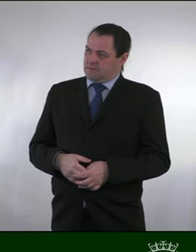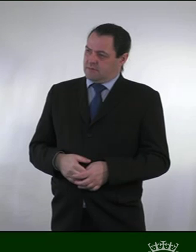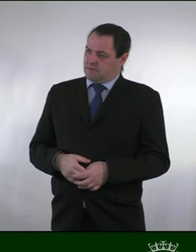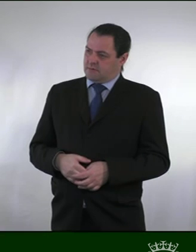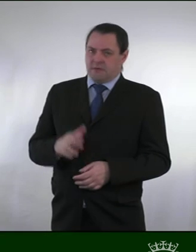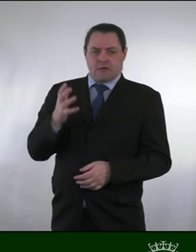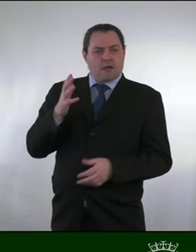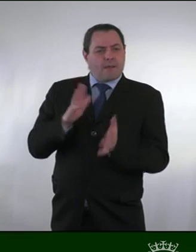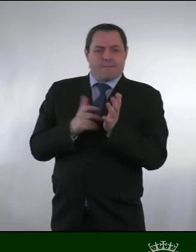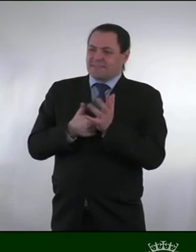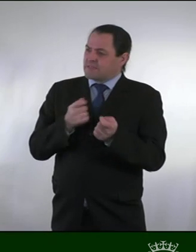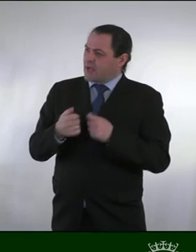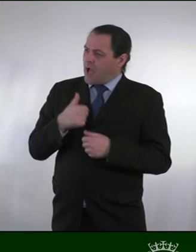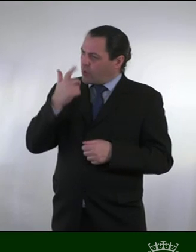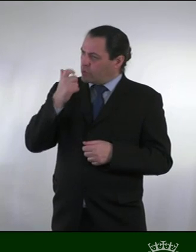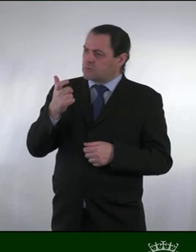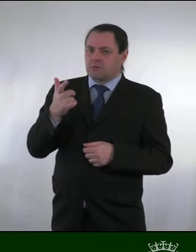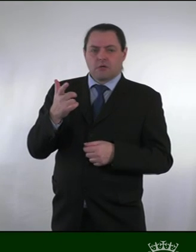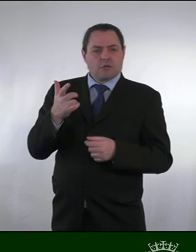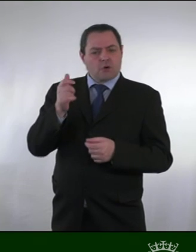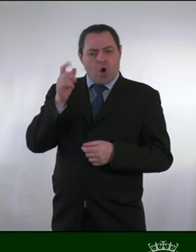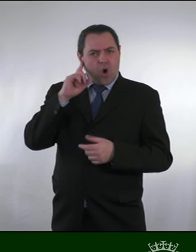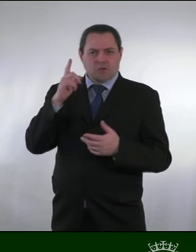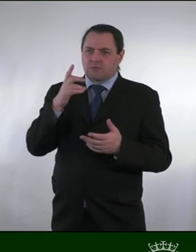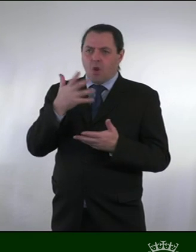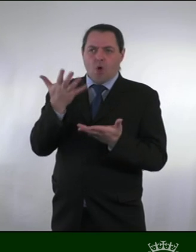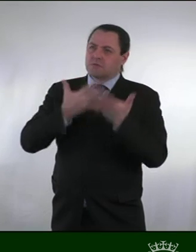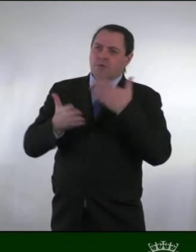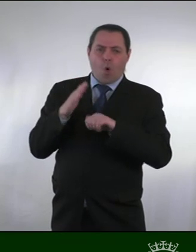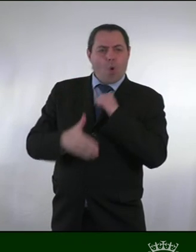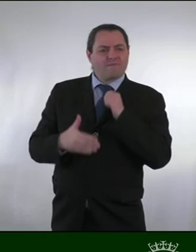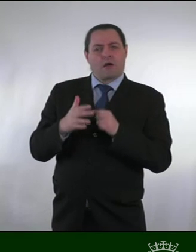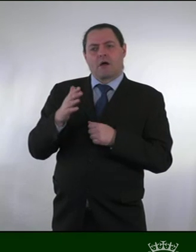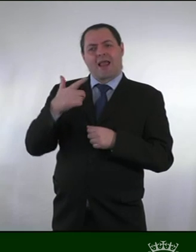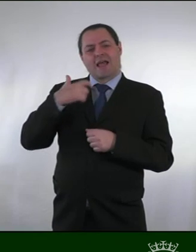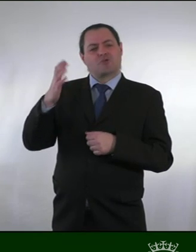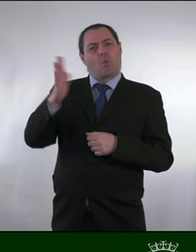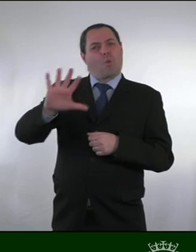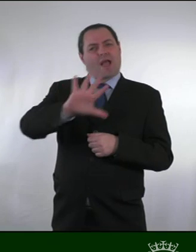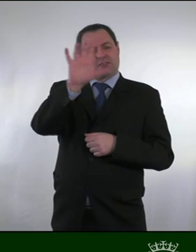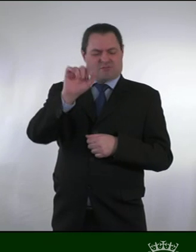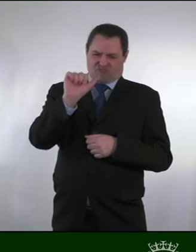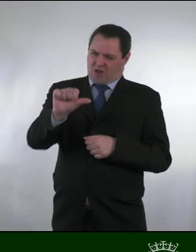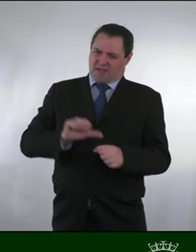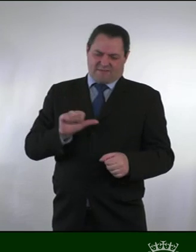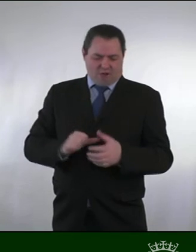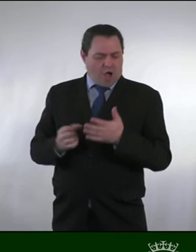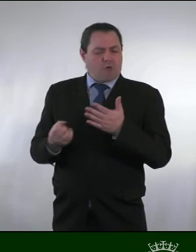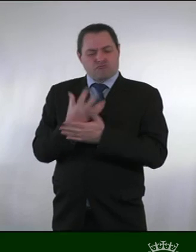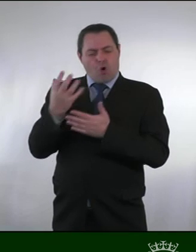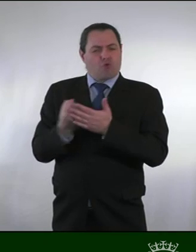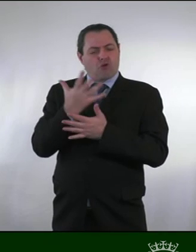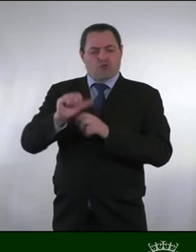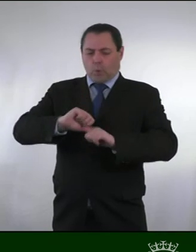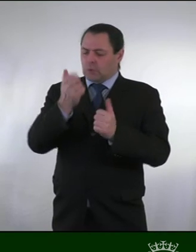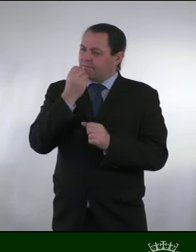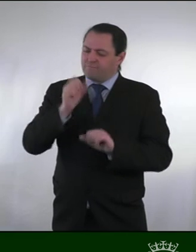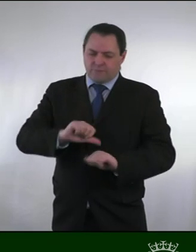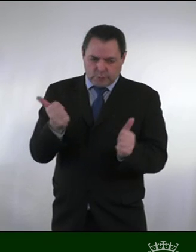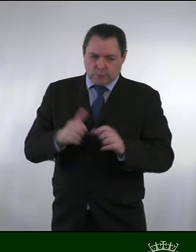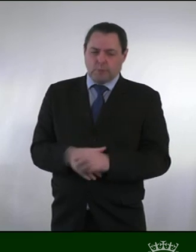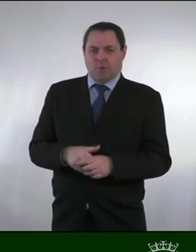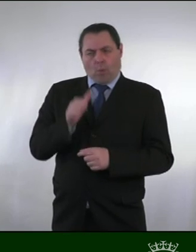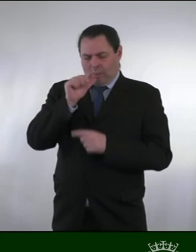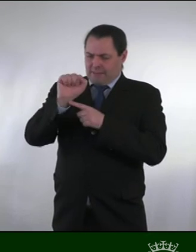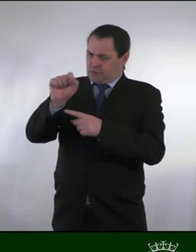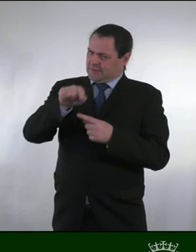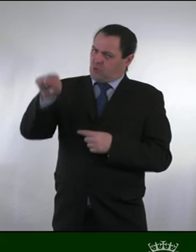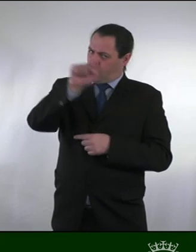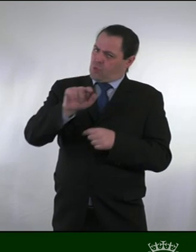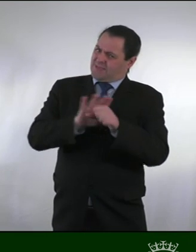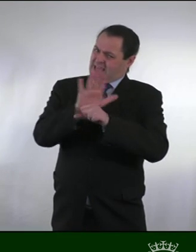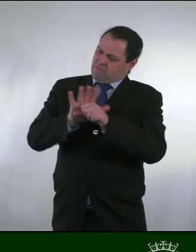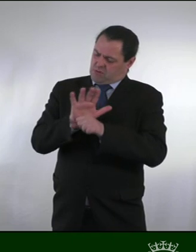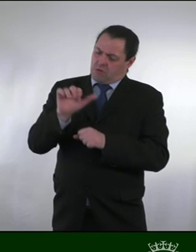I could have heard almost any amount about the rich food-producing parts of West Lancashire: the honourable Lady is entirely right, and we will protect those areas.